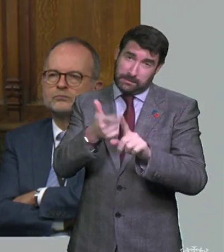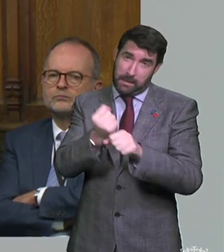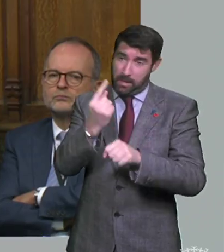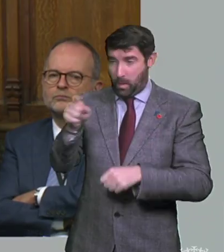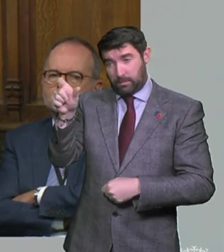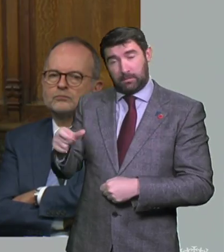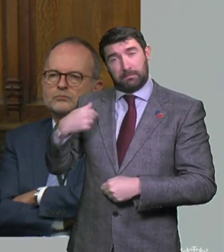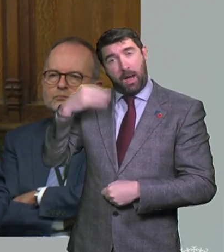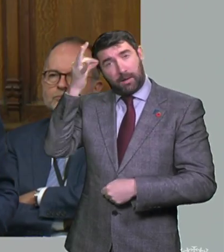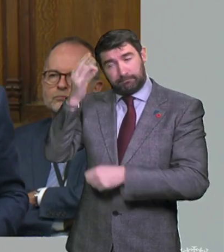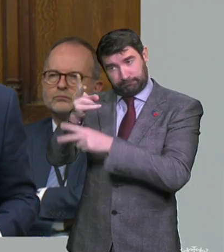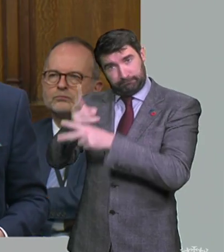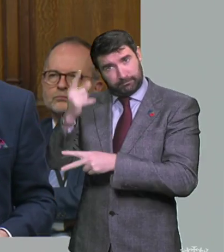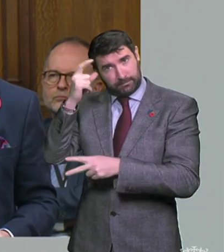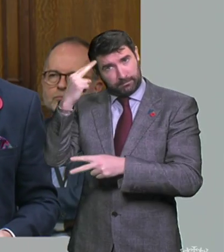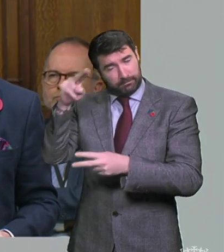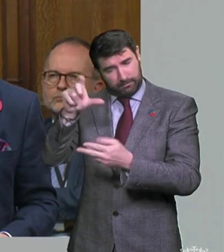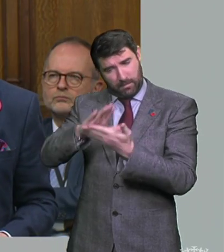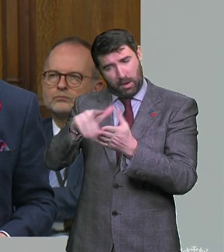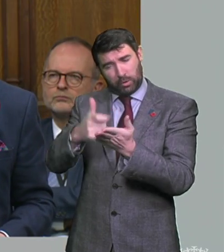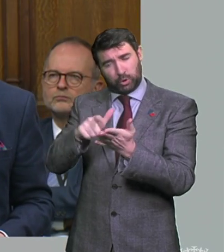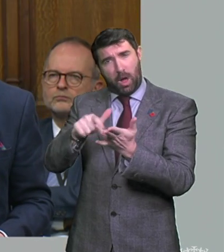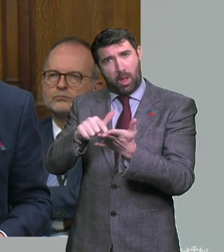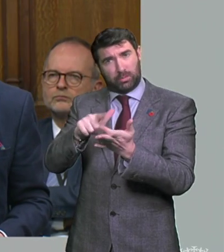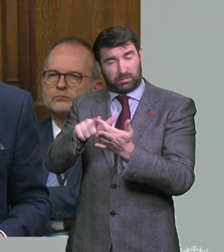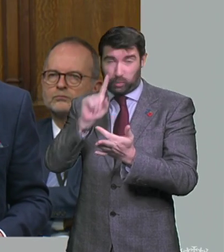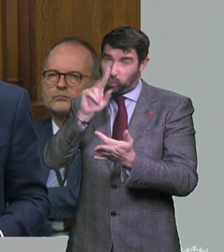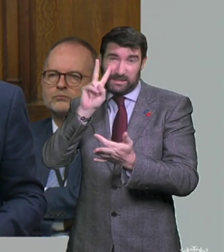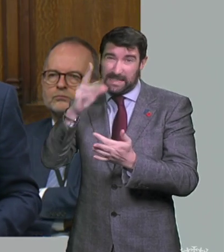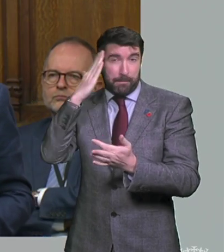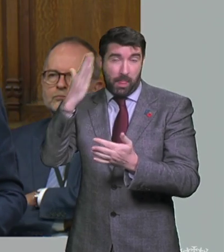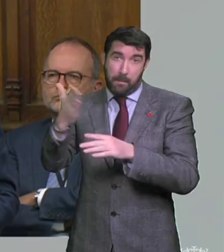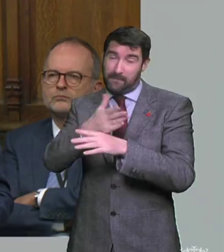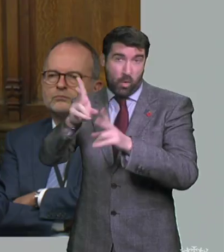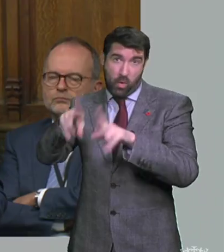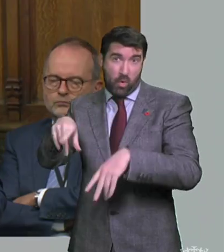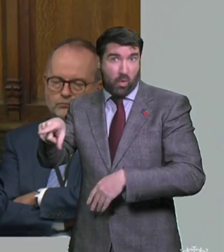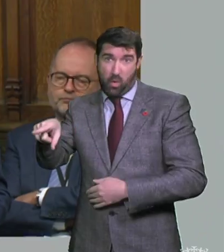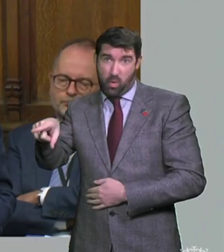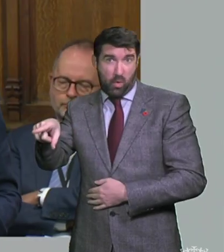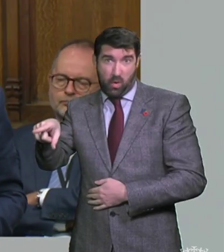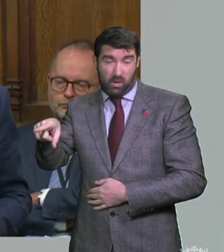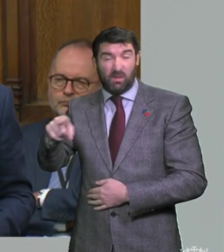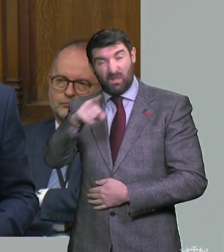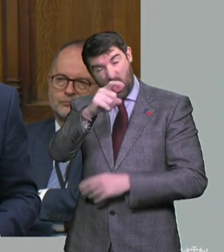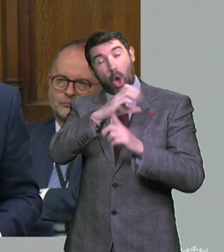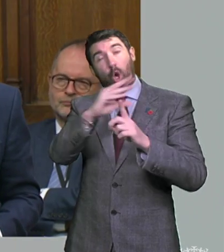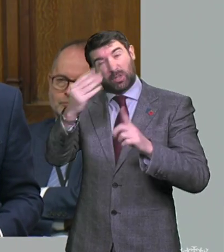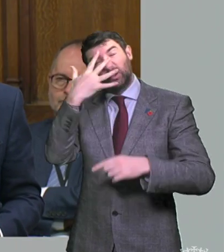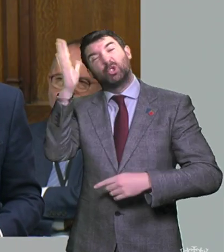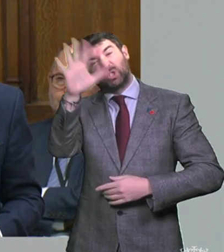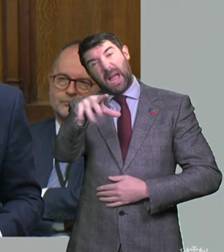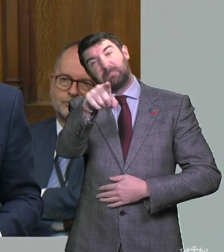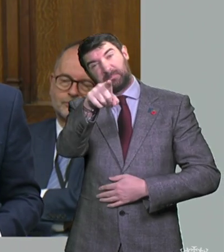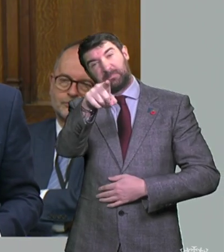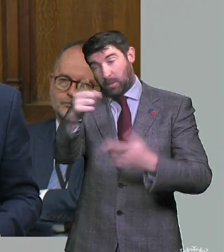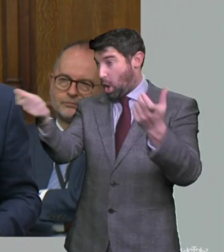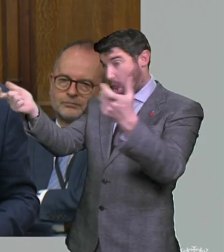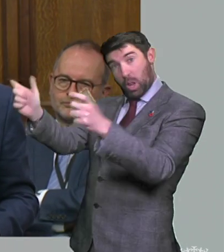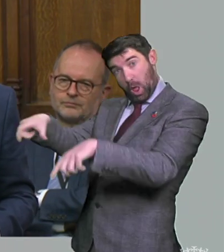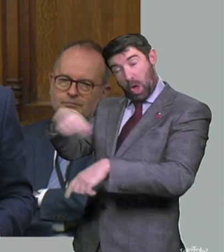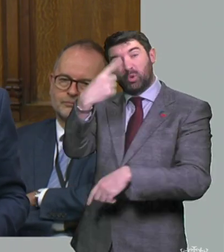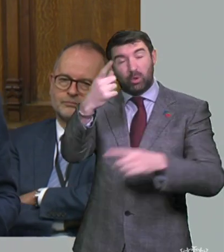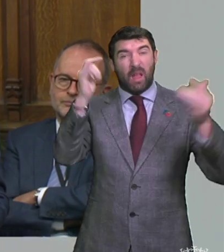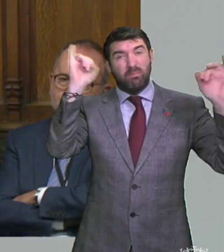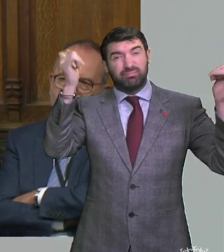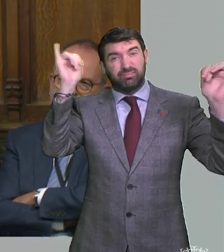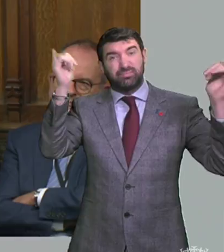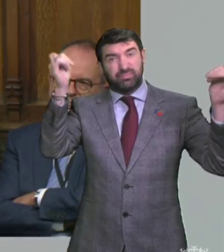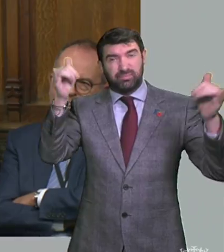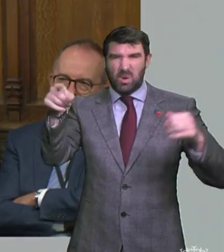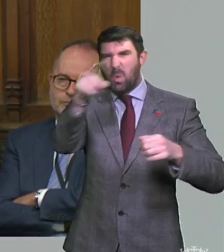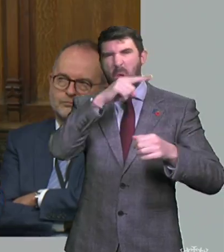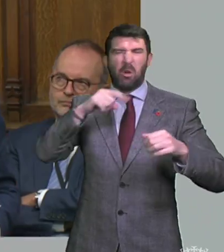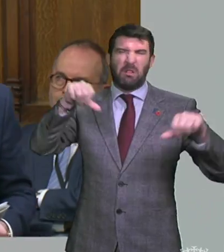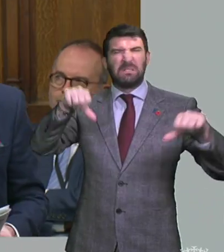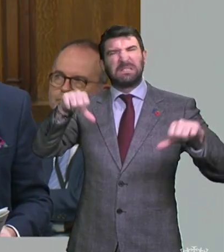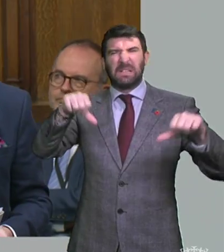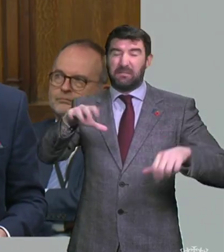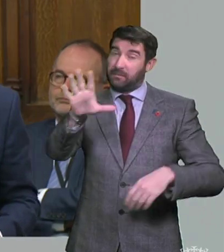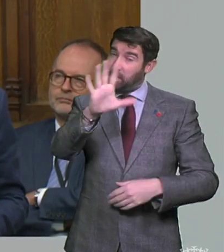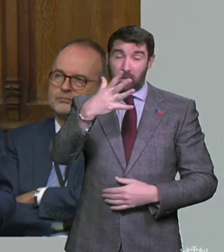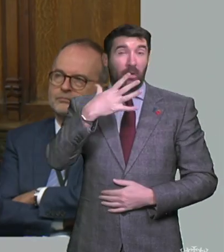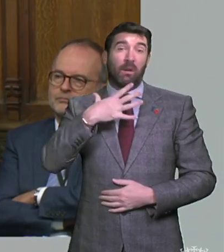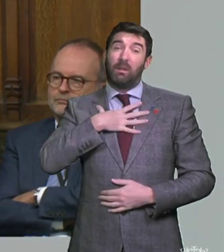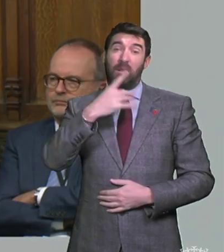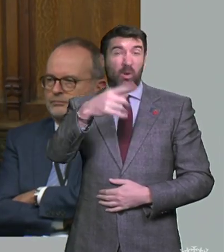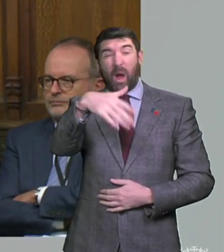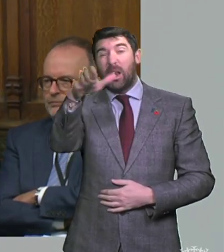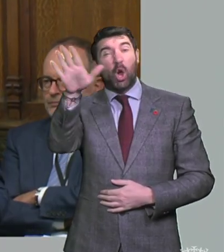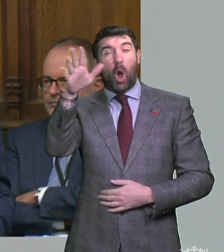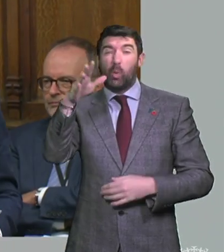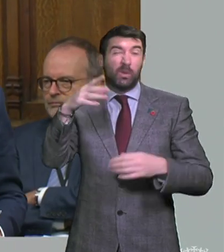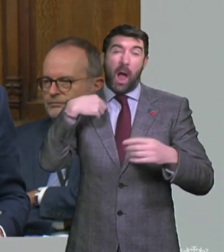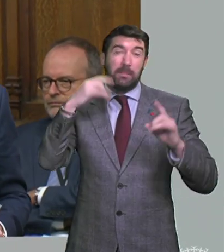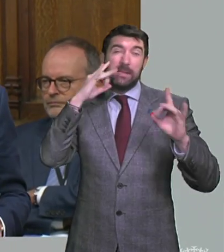Those people were betrayed by the Conservatives, who partied their way through lockdown— Members might not like it, but they can all go and eat kangaroo testicles, for all I care.